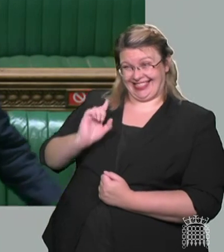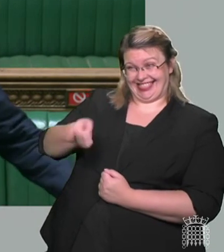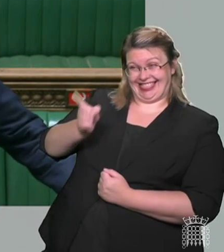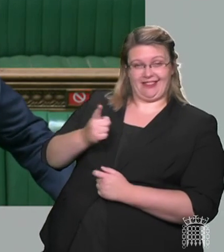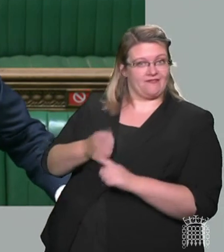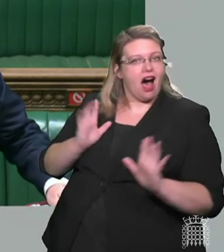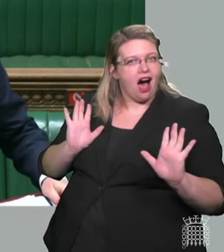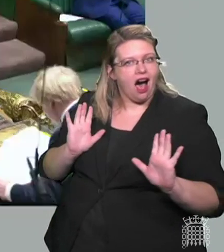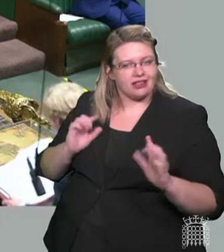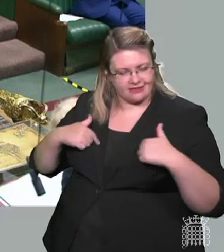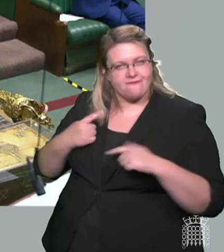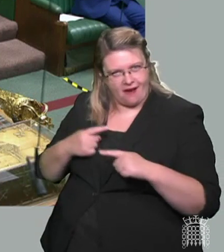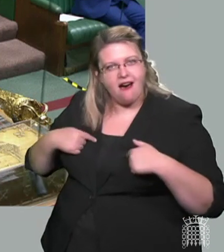That is speed.